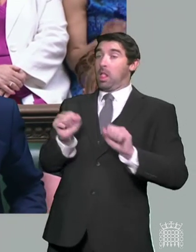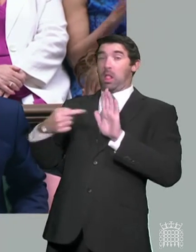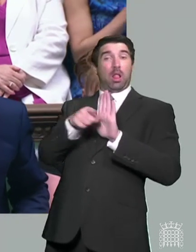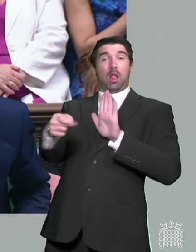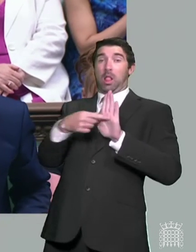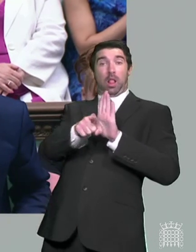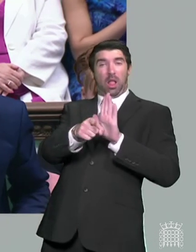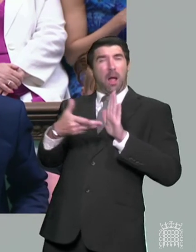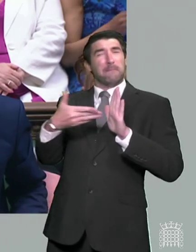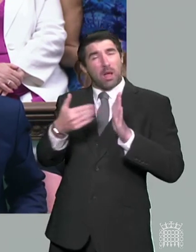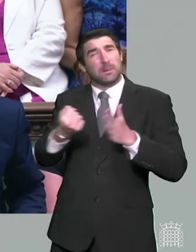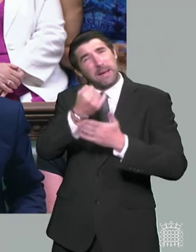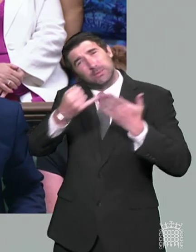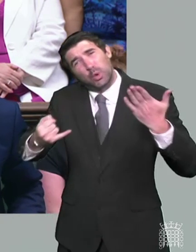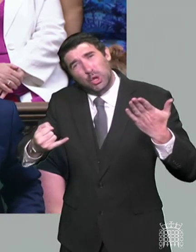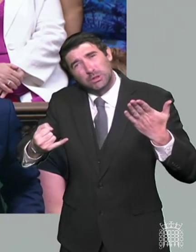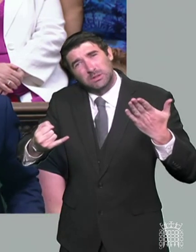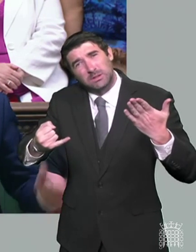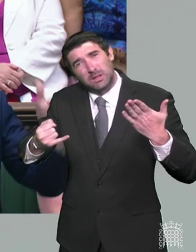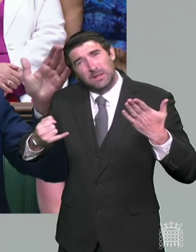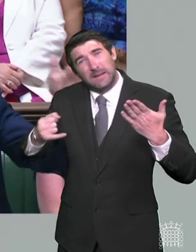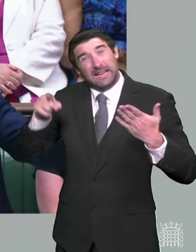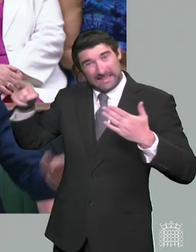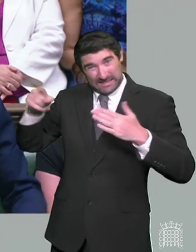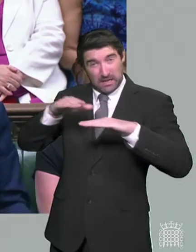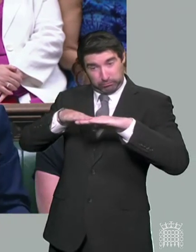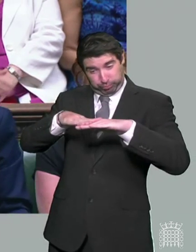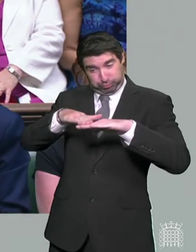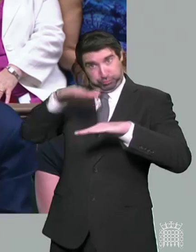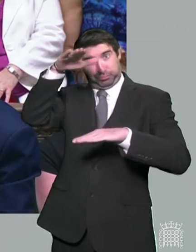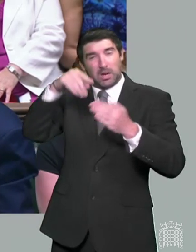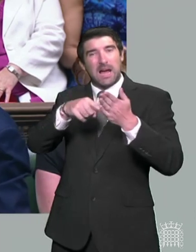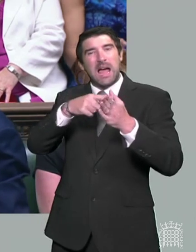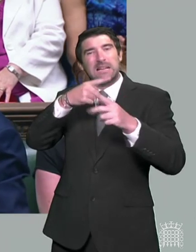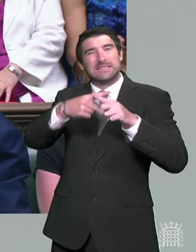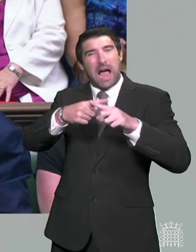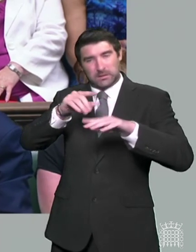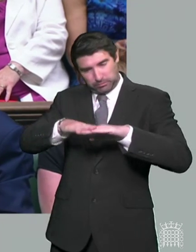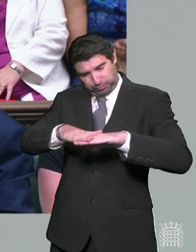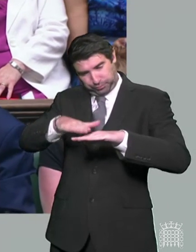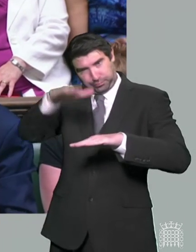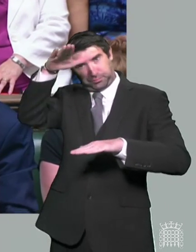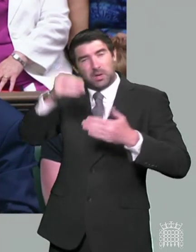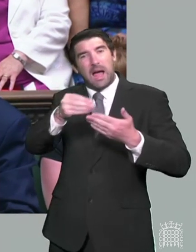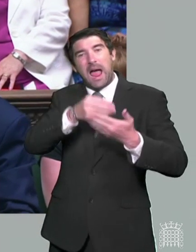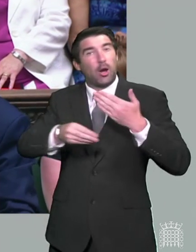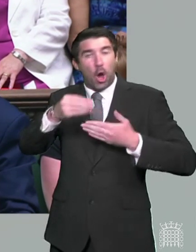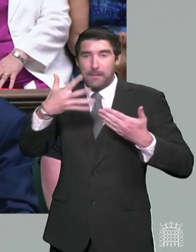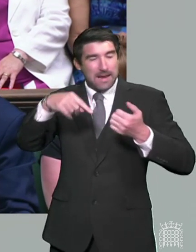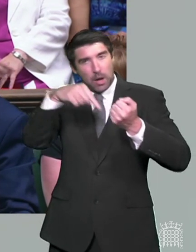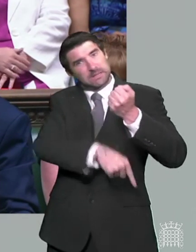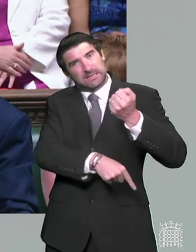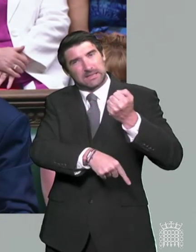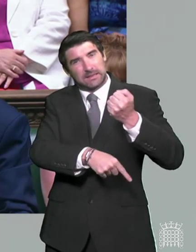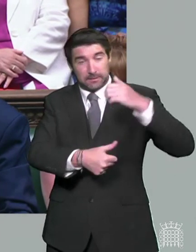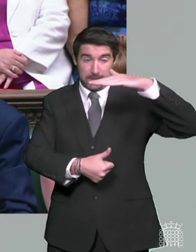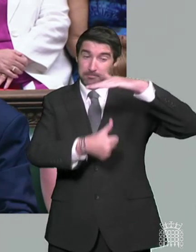His 15 tax rises are throttling growth and the Director of the CBI is so fed up that he is reduced to saying: